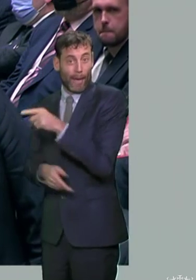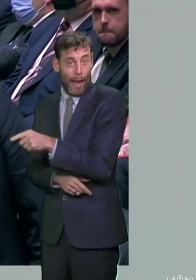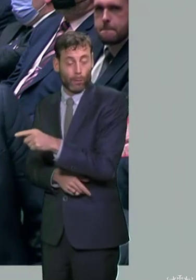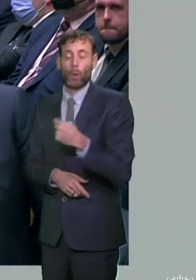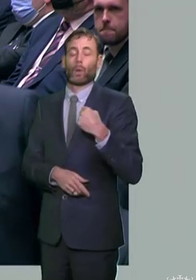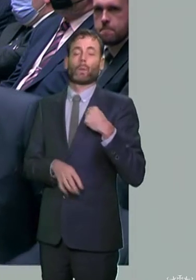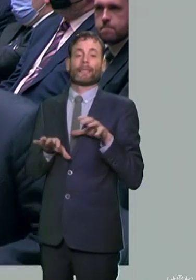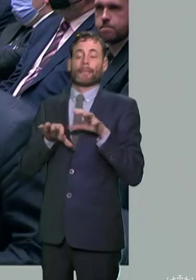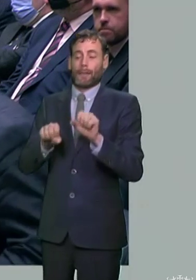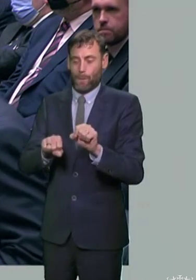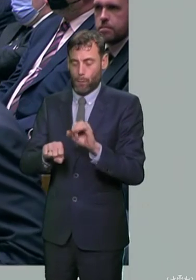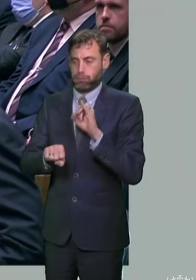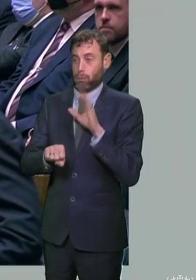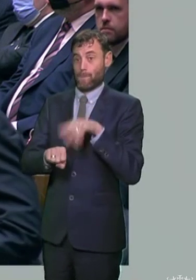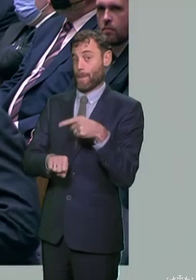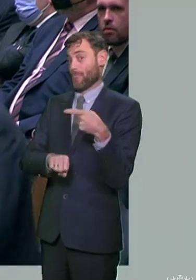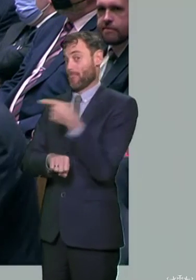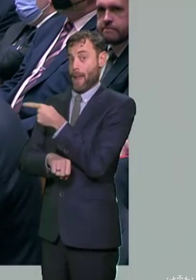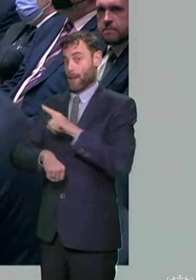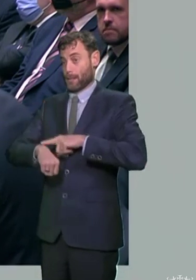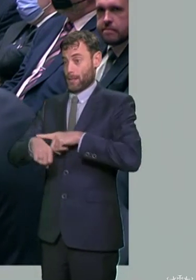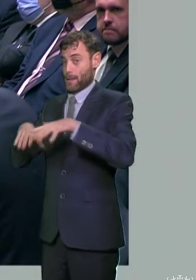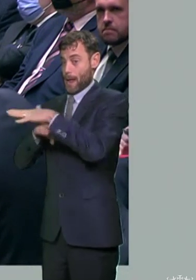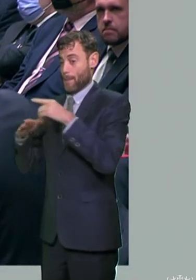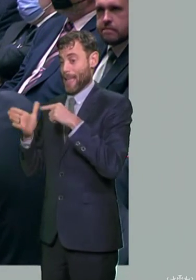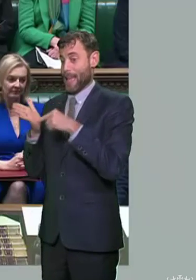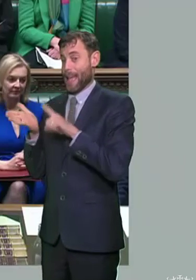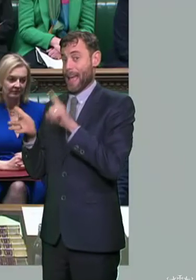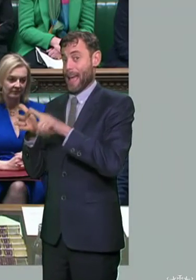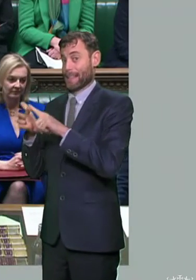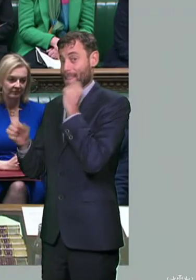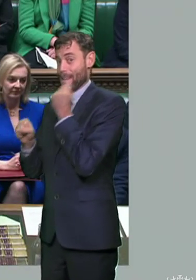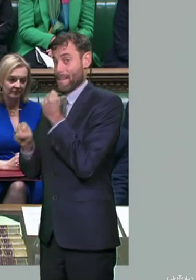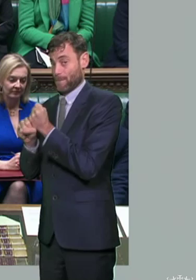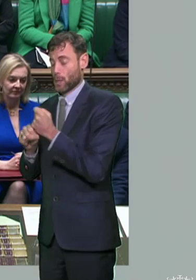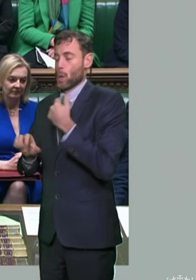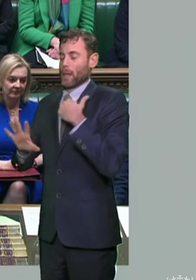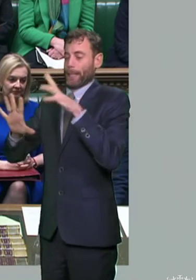It is something left over from the Attlee Government and we are fixing it.